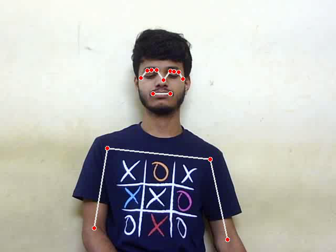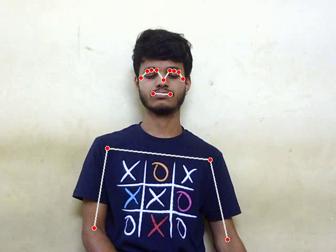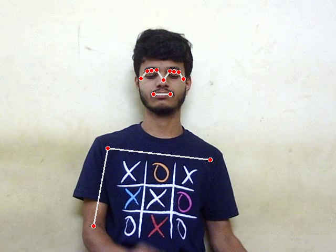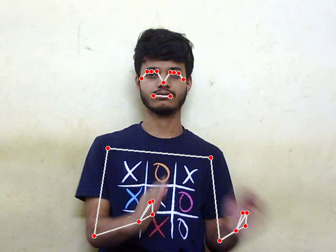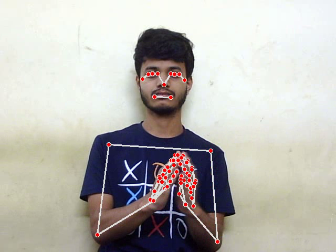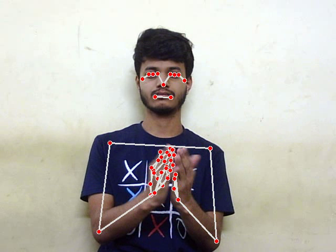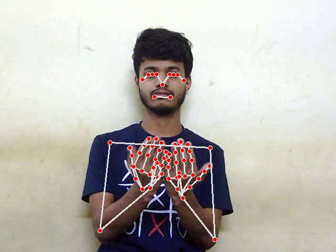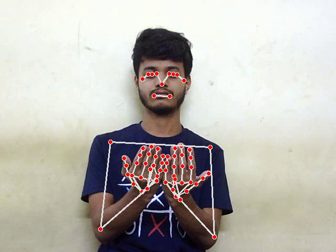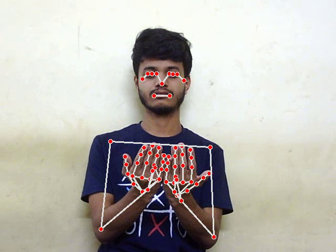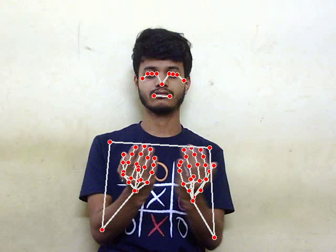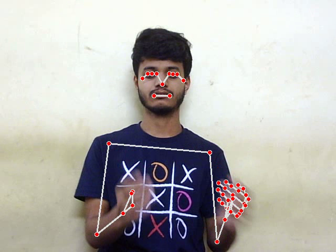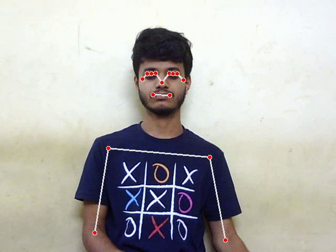book